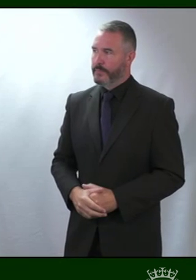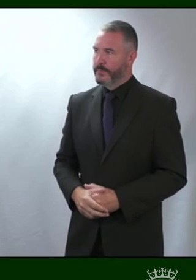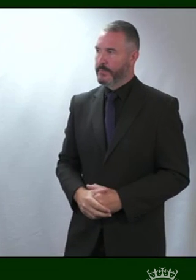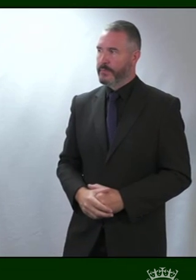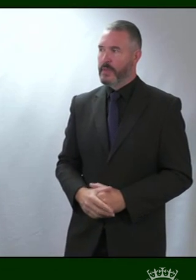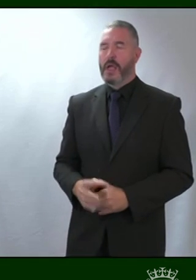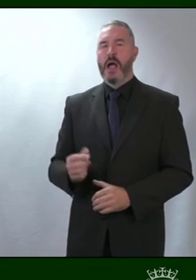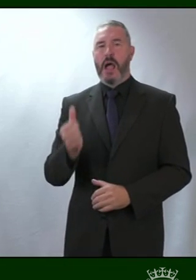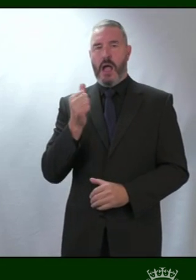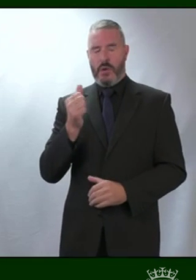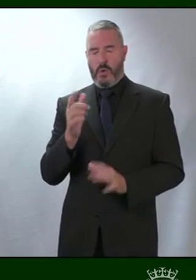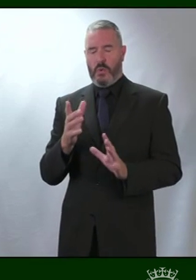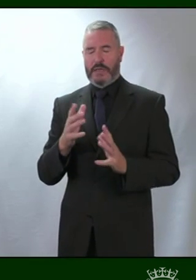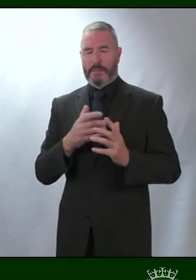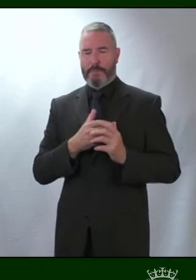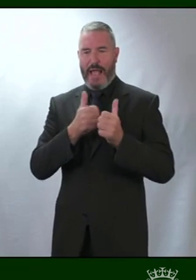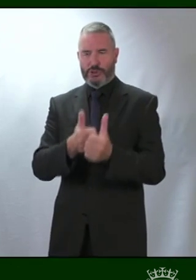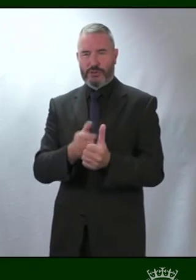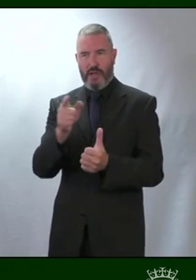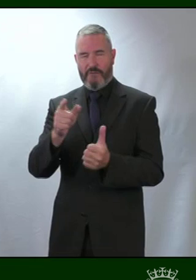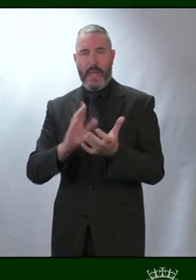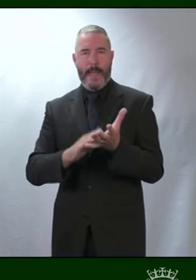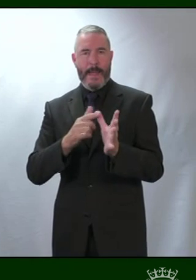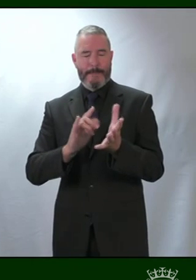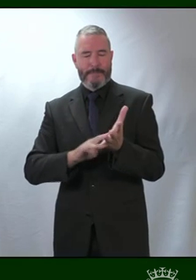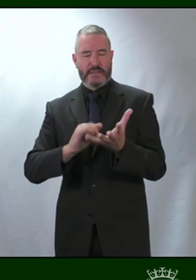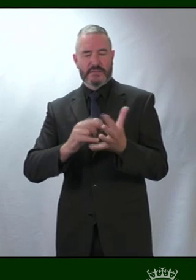I know what a passionate supporter of Mansfield Town my hon.